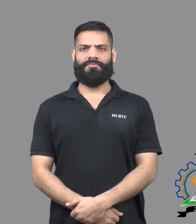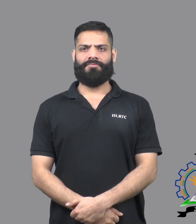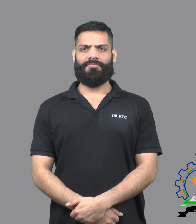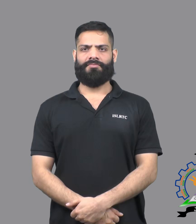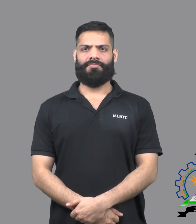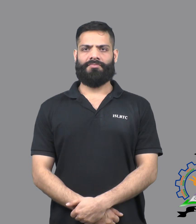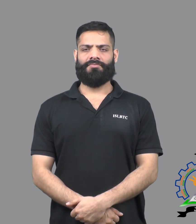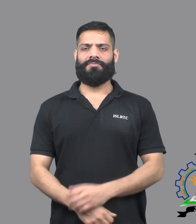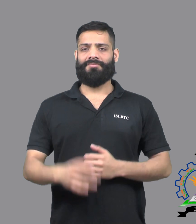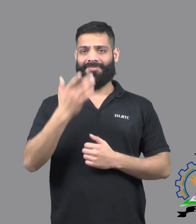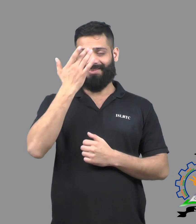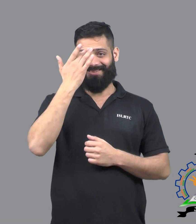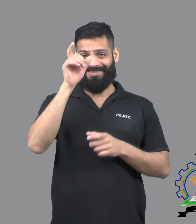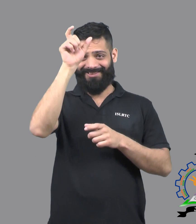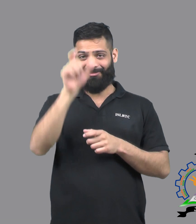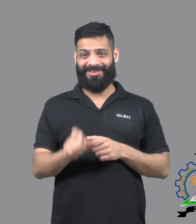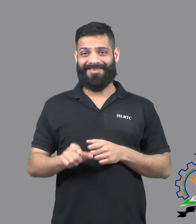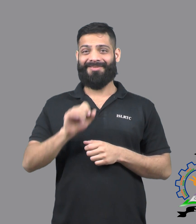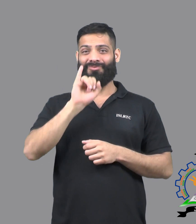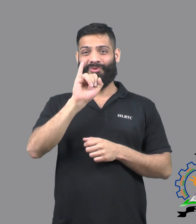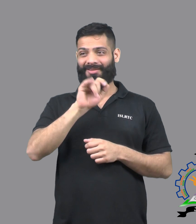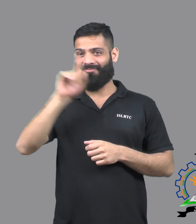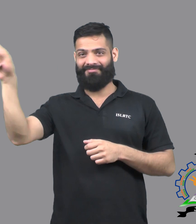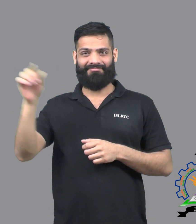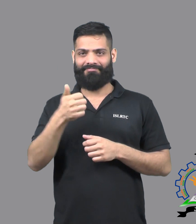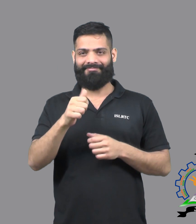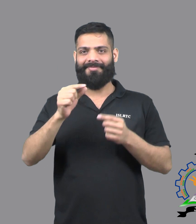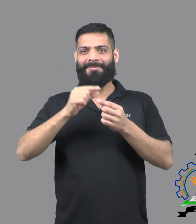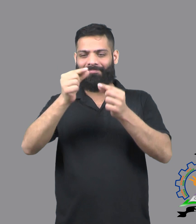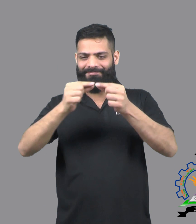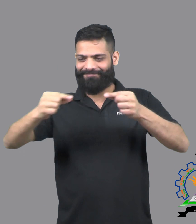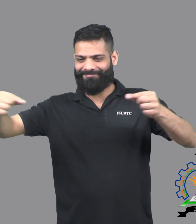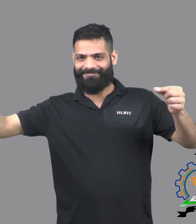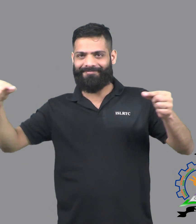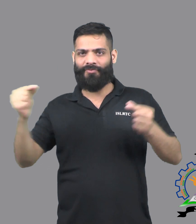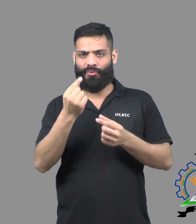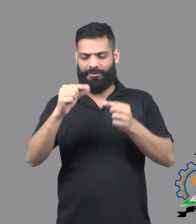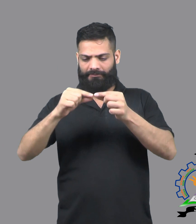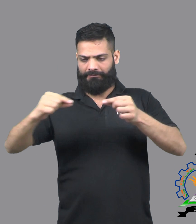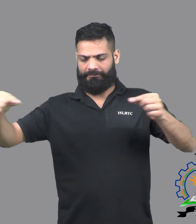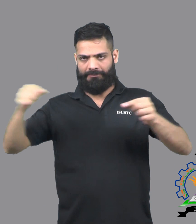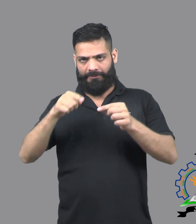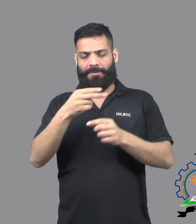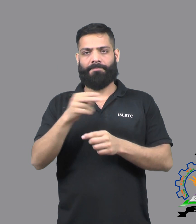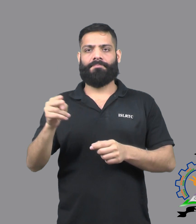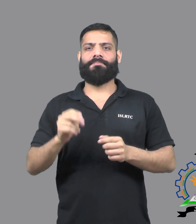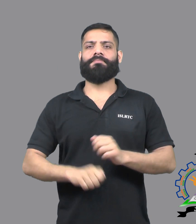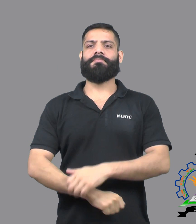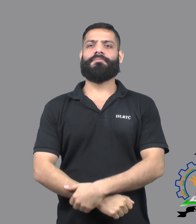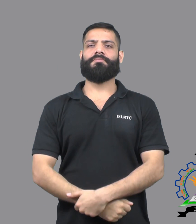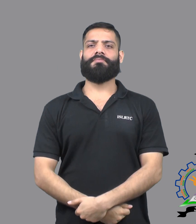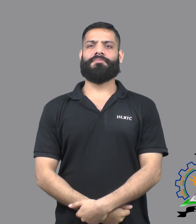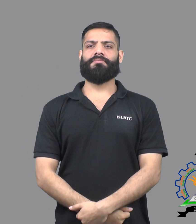Catheter Foley